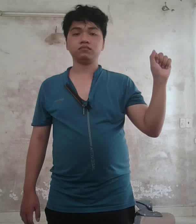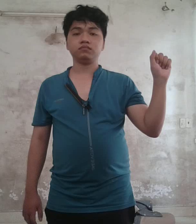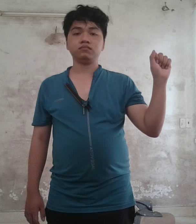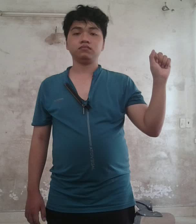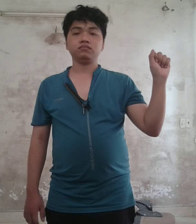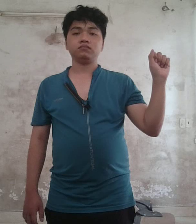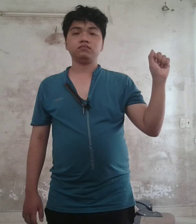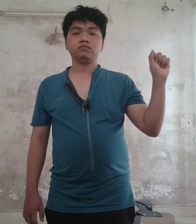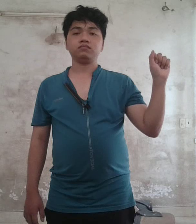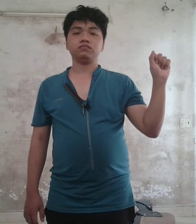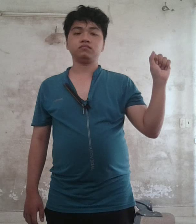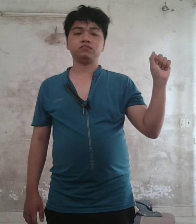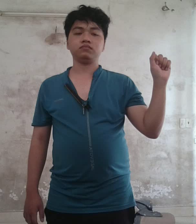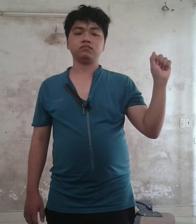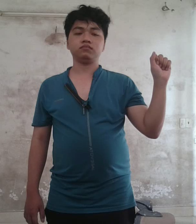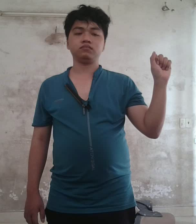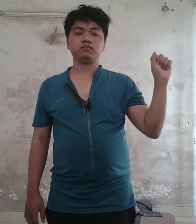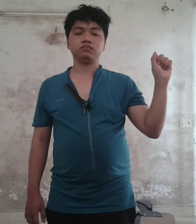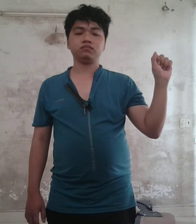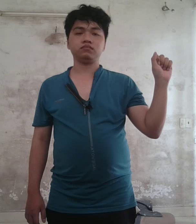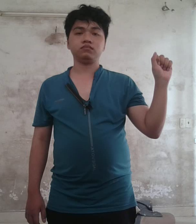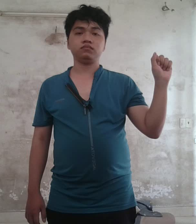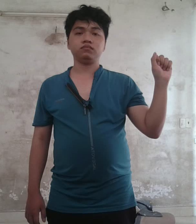a